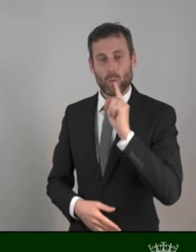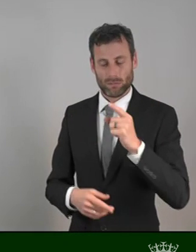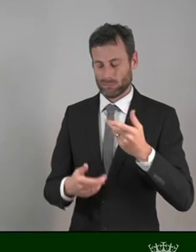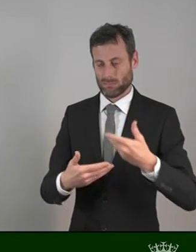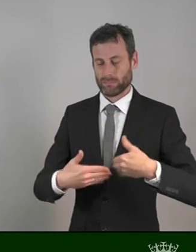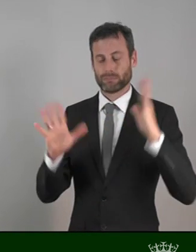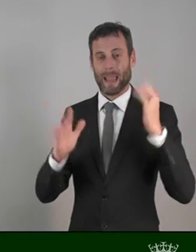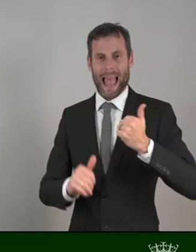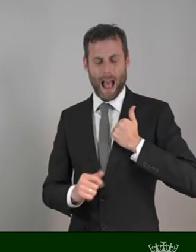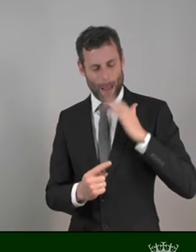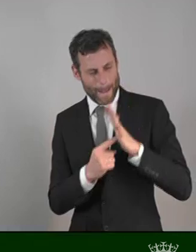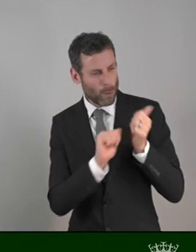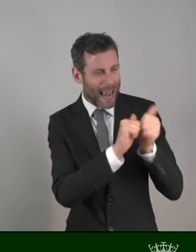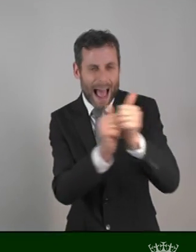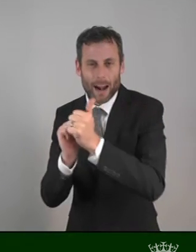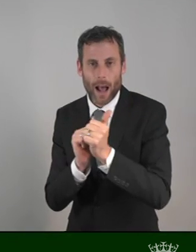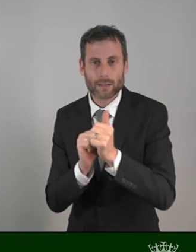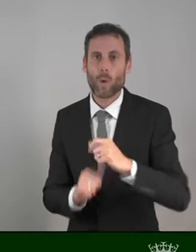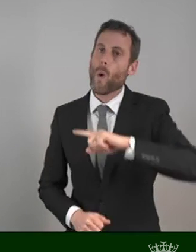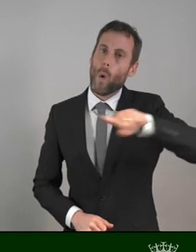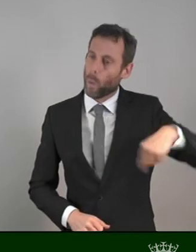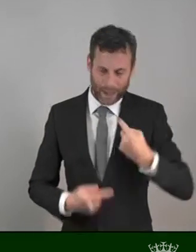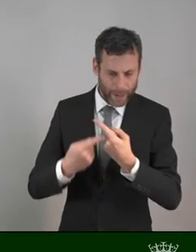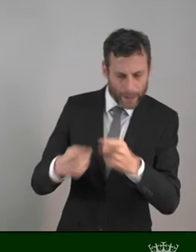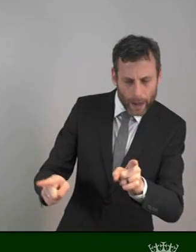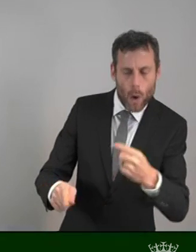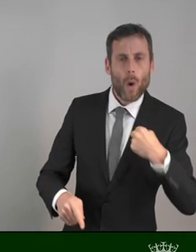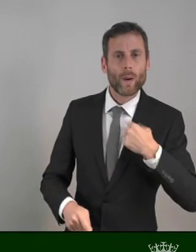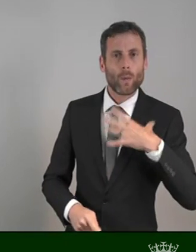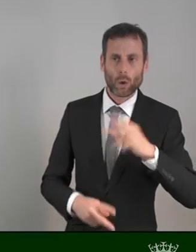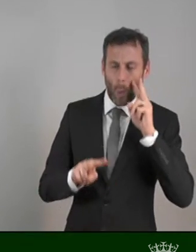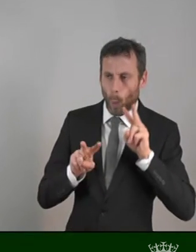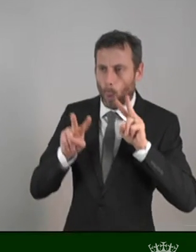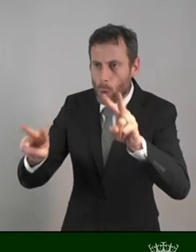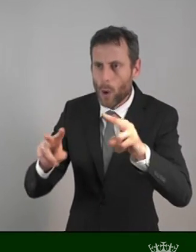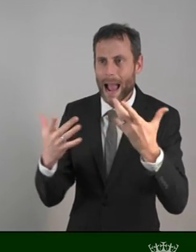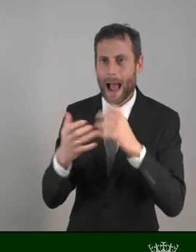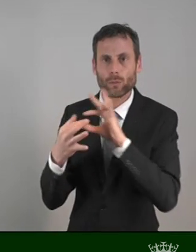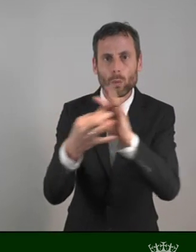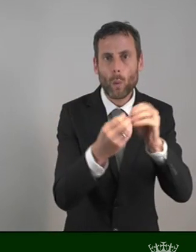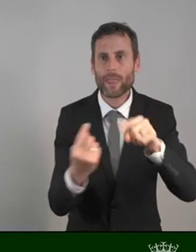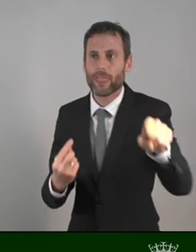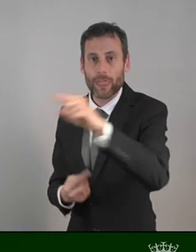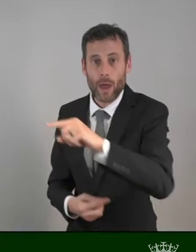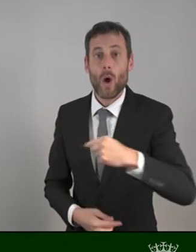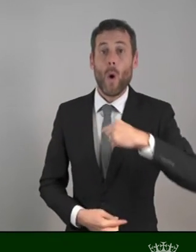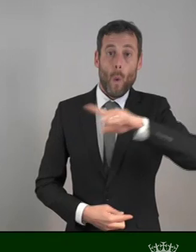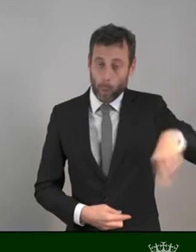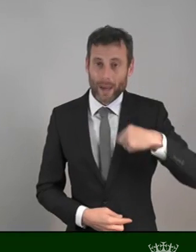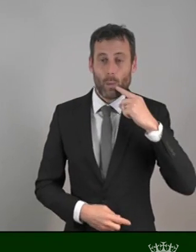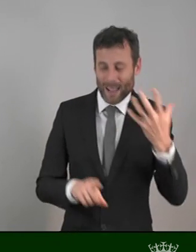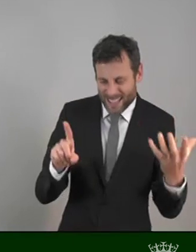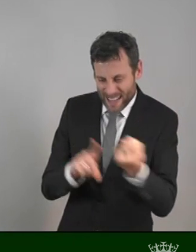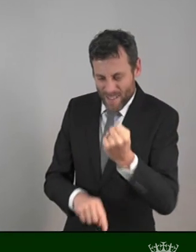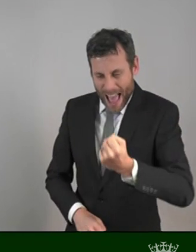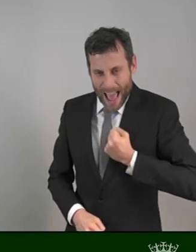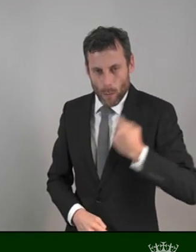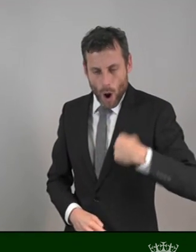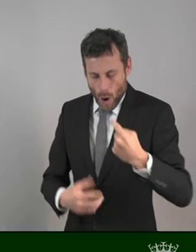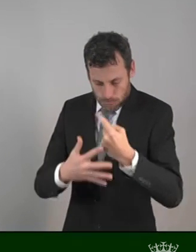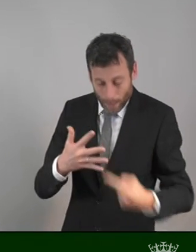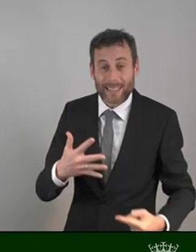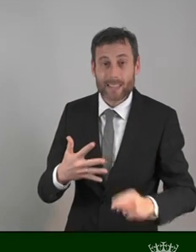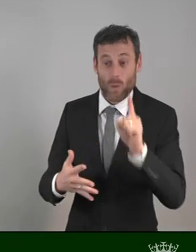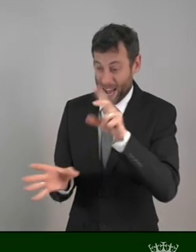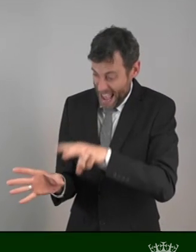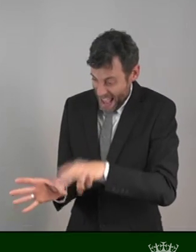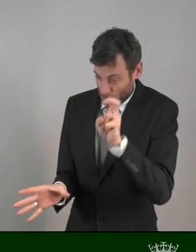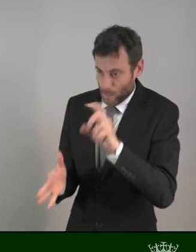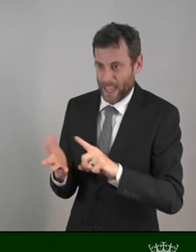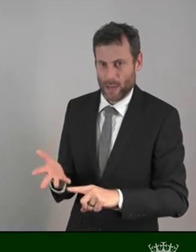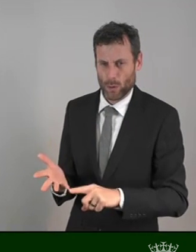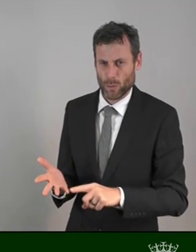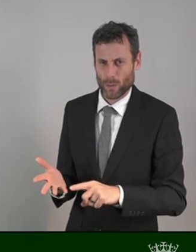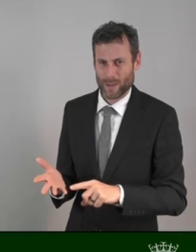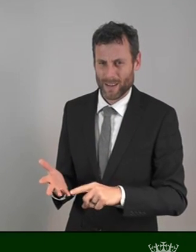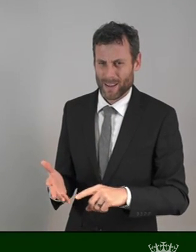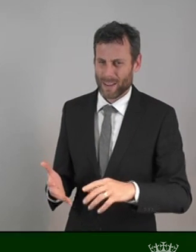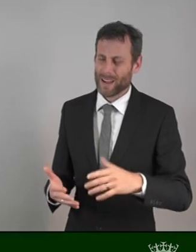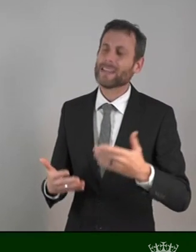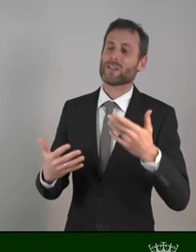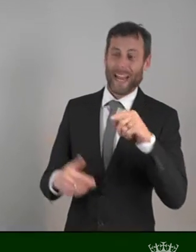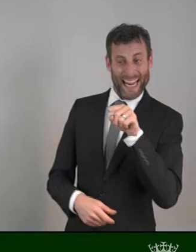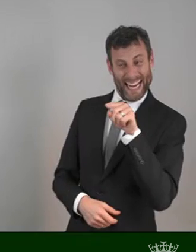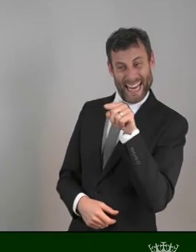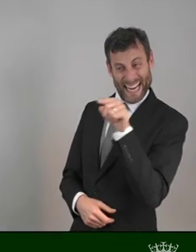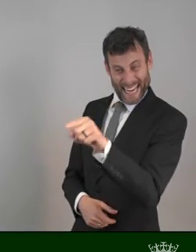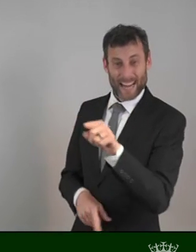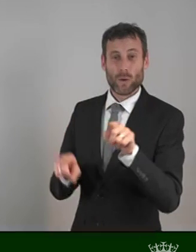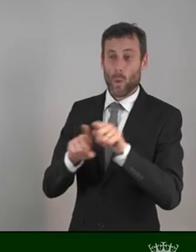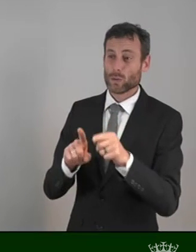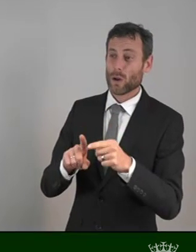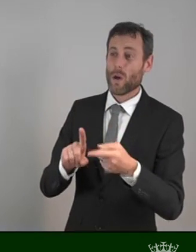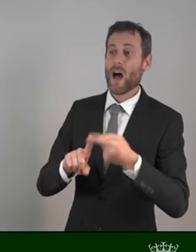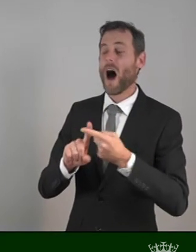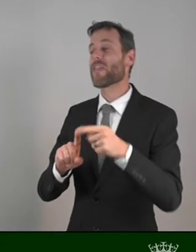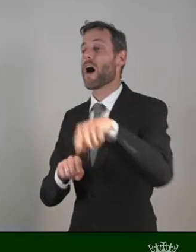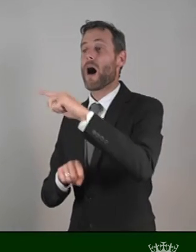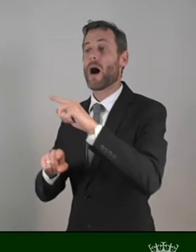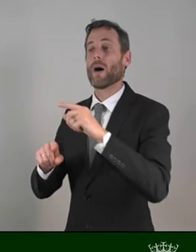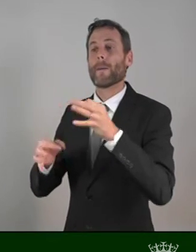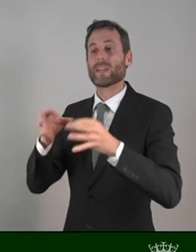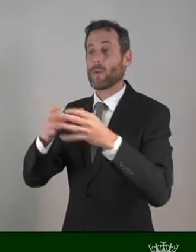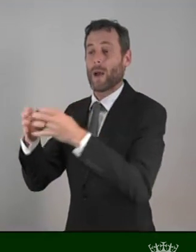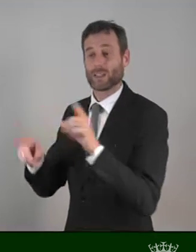We are going to take this country forward and outward into the world, and—in case I forgot to mention it before—we are going to deliver on our promises and take us out of the European Union this Friday, despite everything that he and all the Opposition parties tried to do.